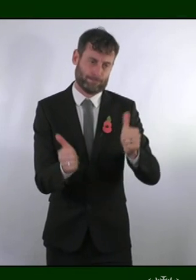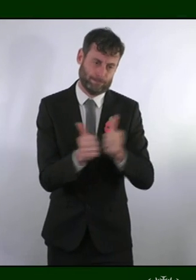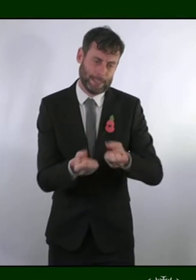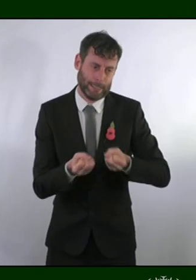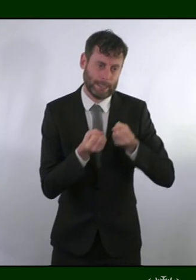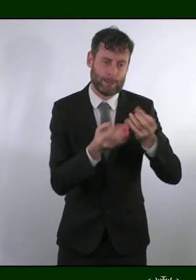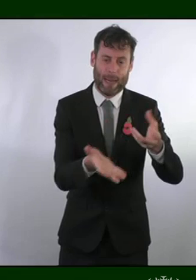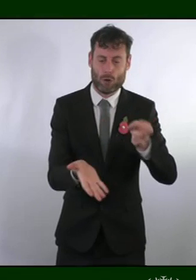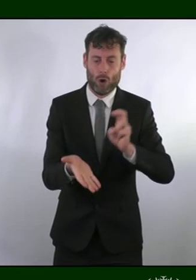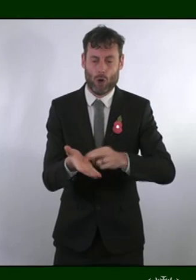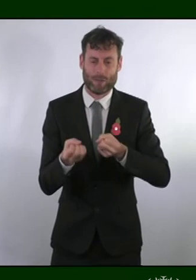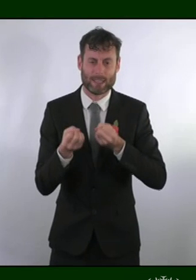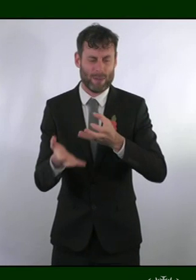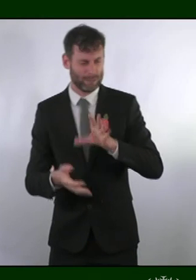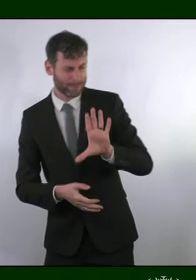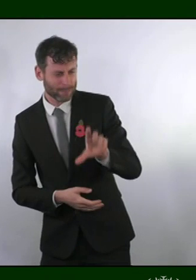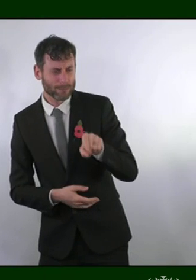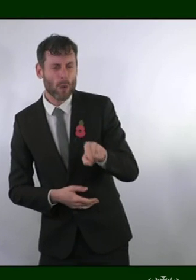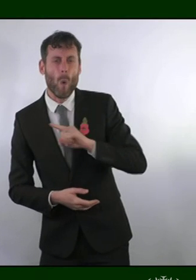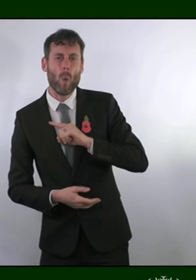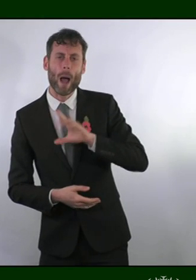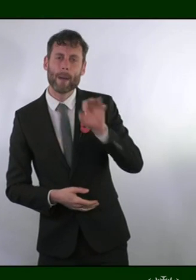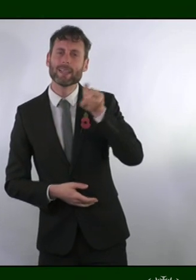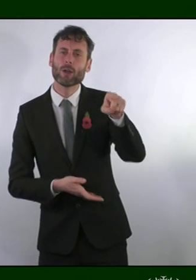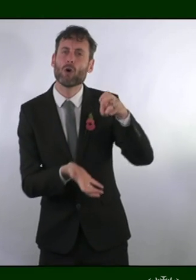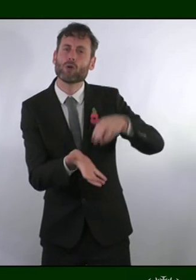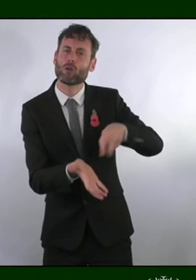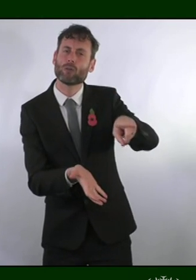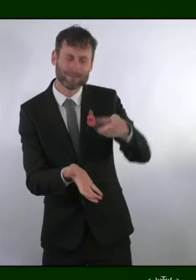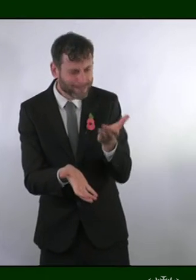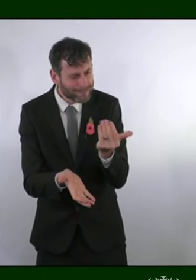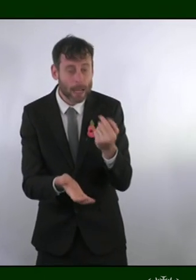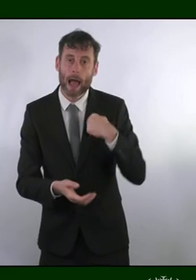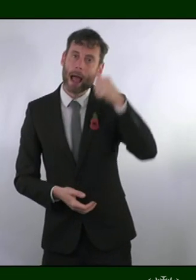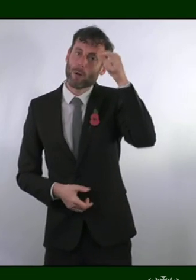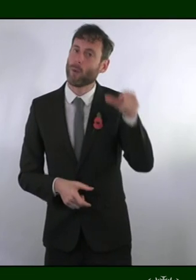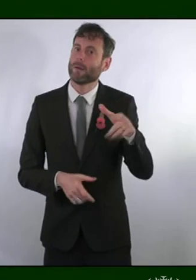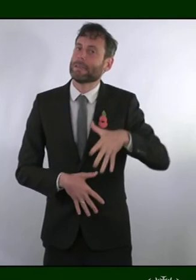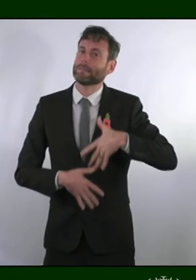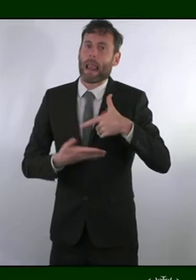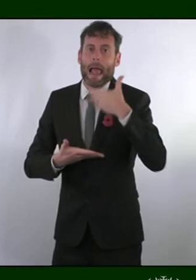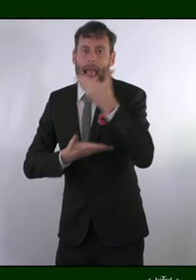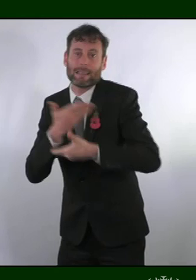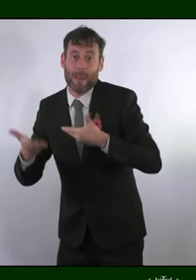I know the Prime Minister does not like that, but this is not the Prime Minister’s money; it is taxpayers’ money.